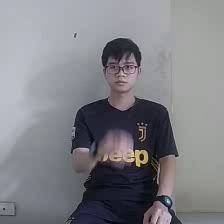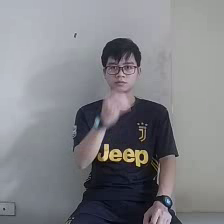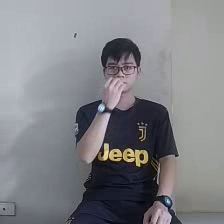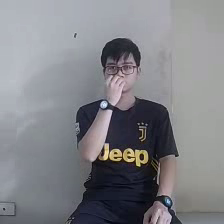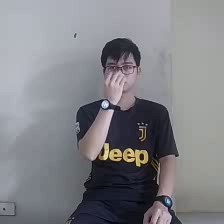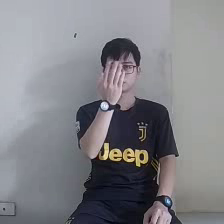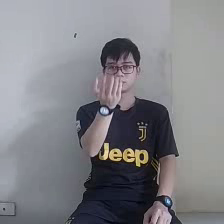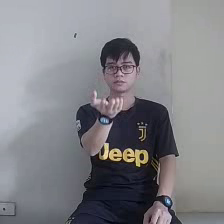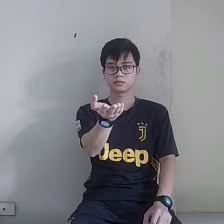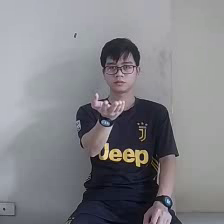Cảm ơn